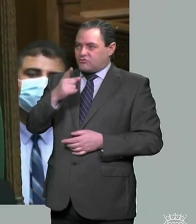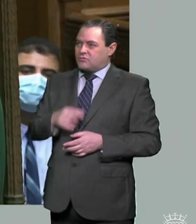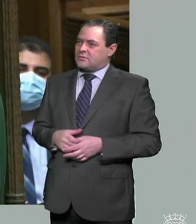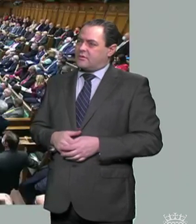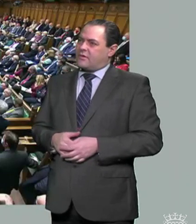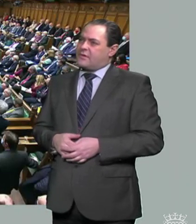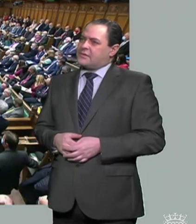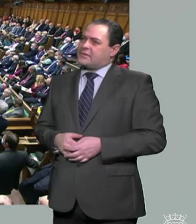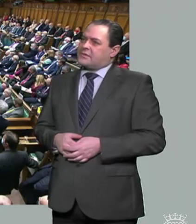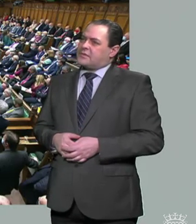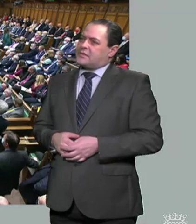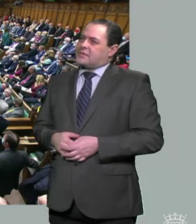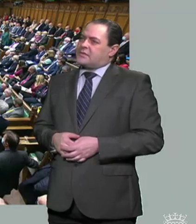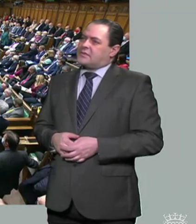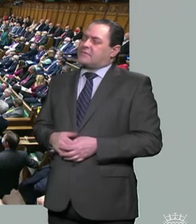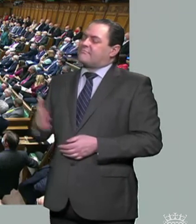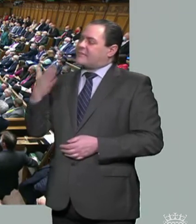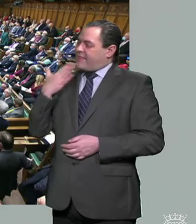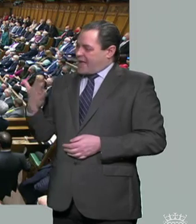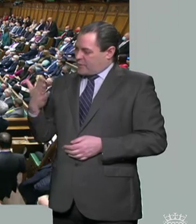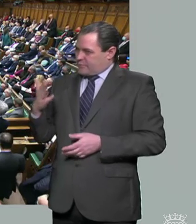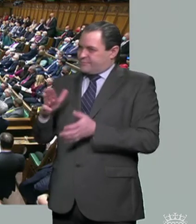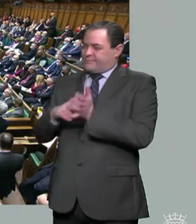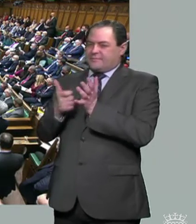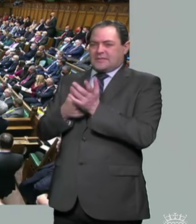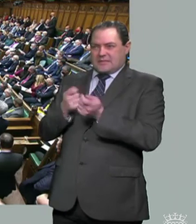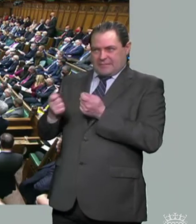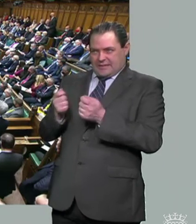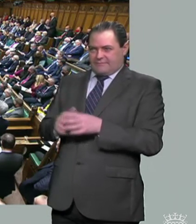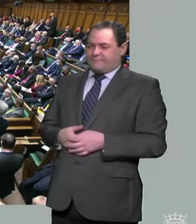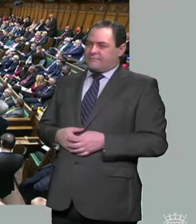Thank you very much, Mr Speaker.